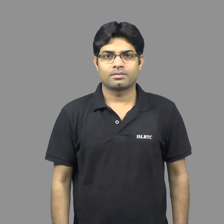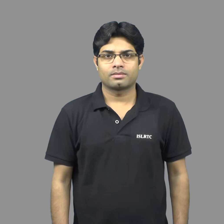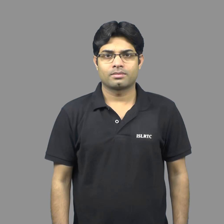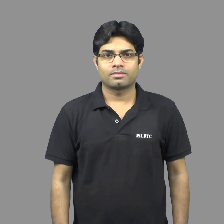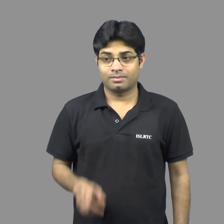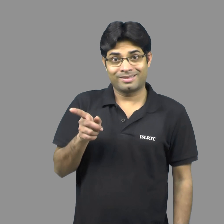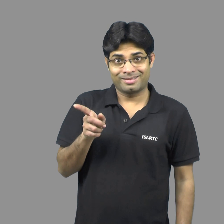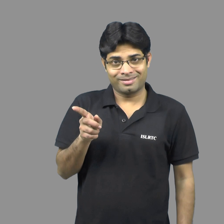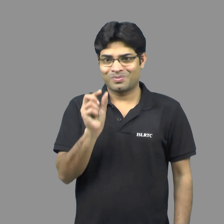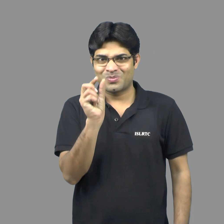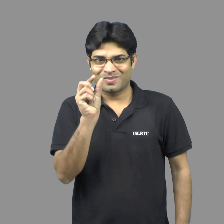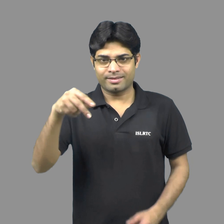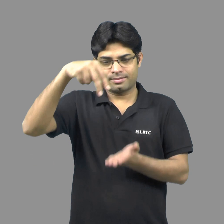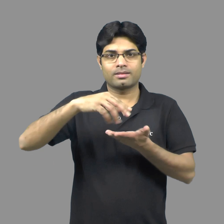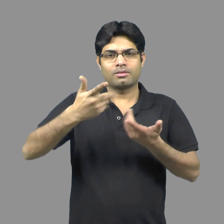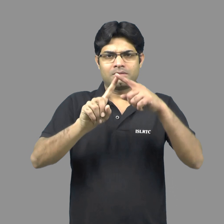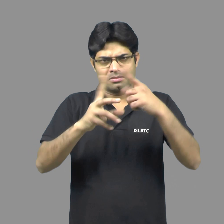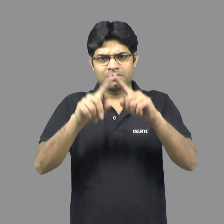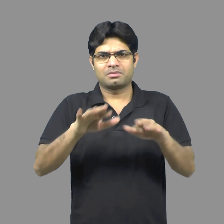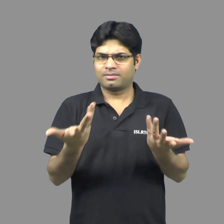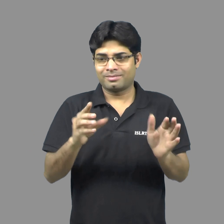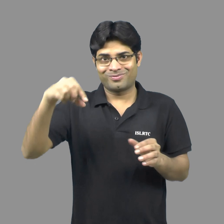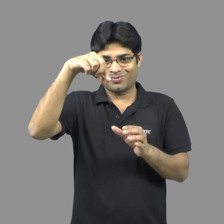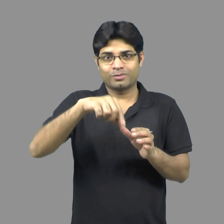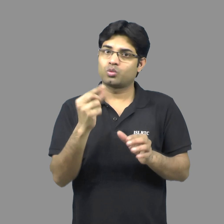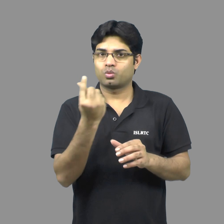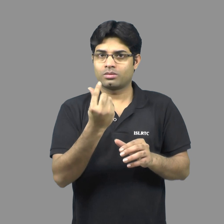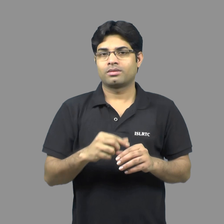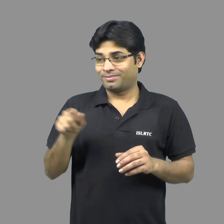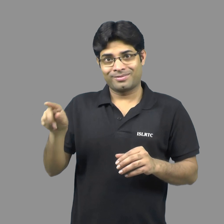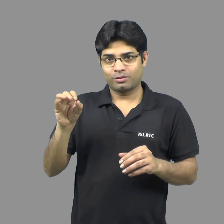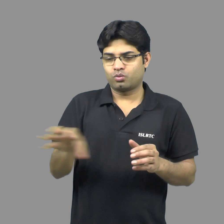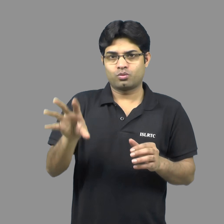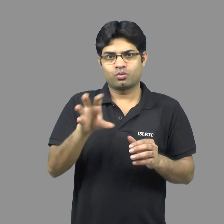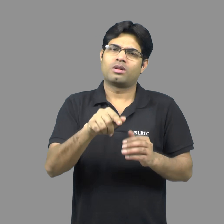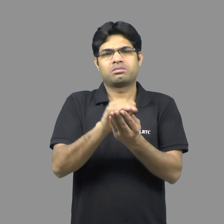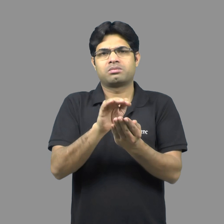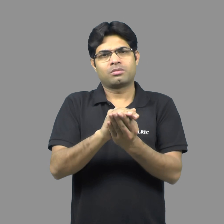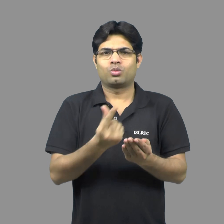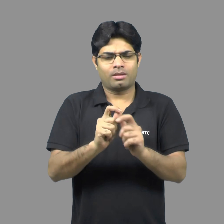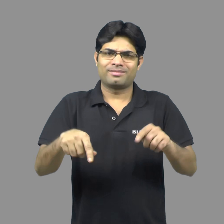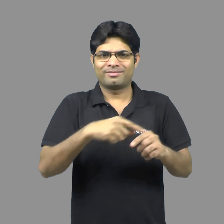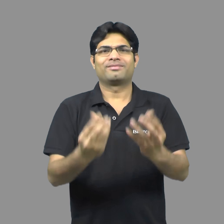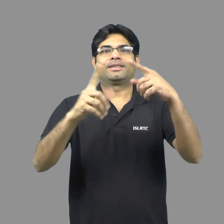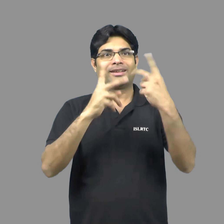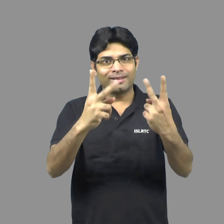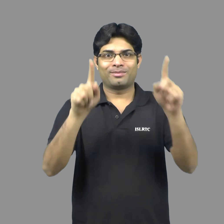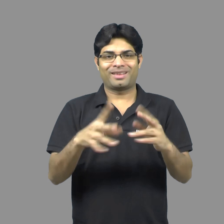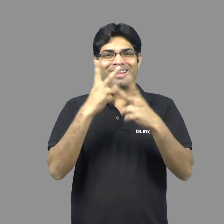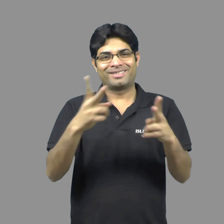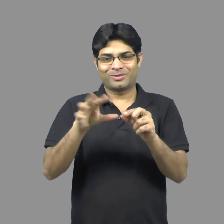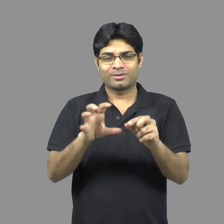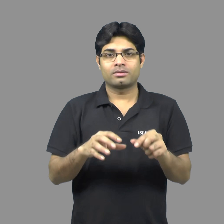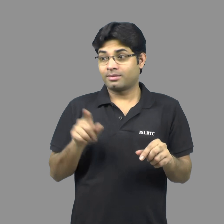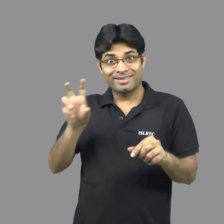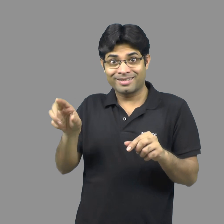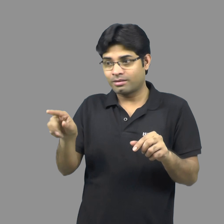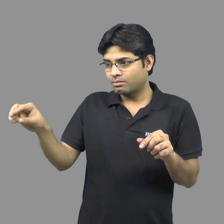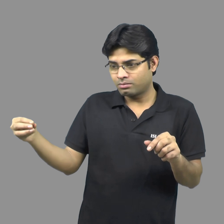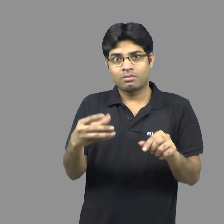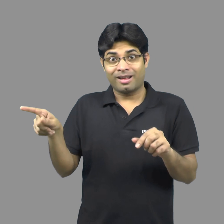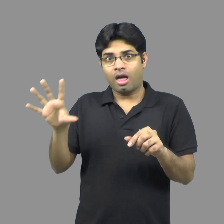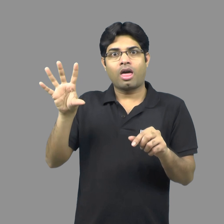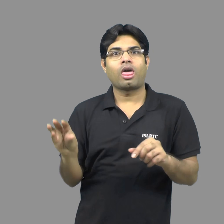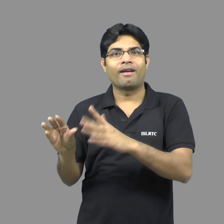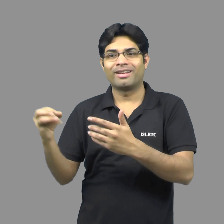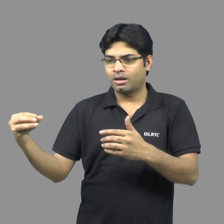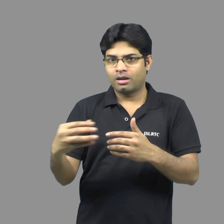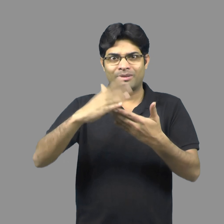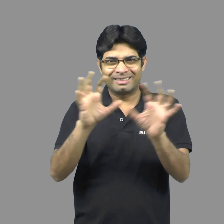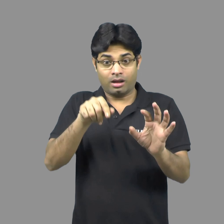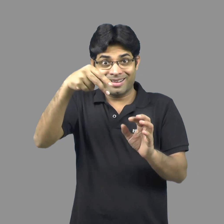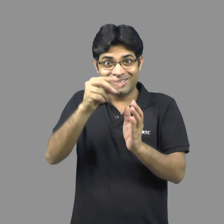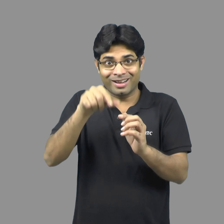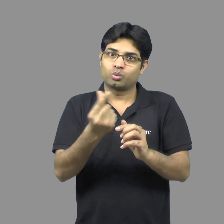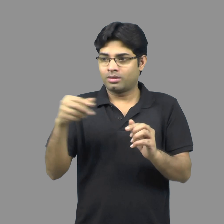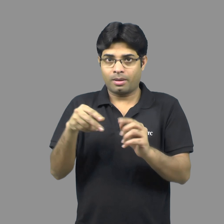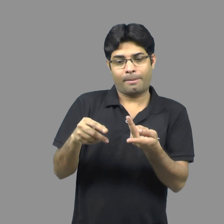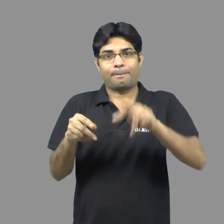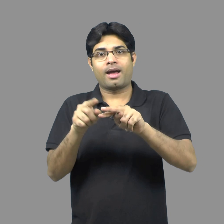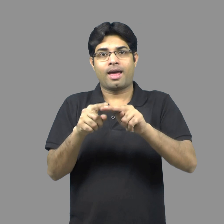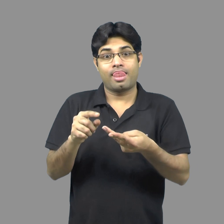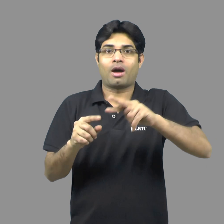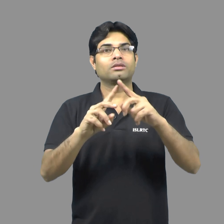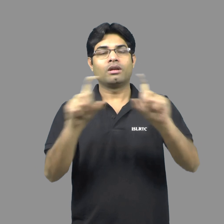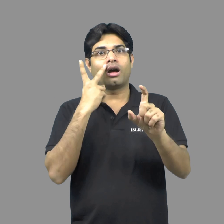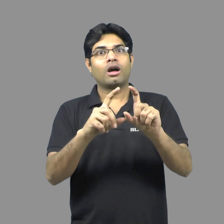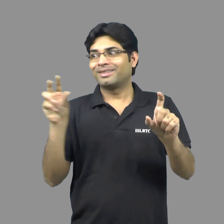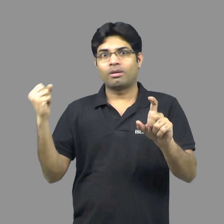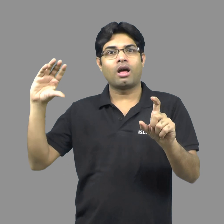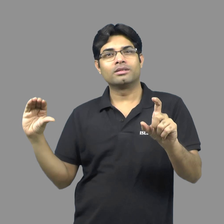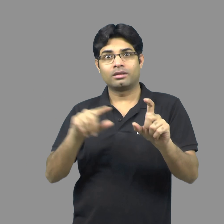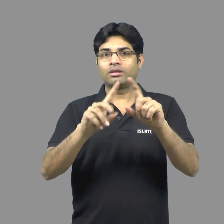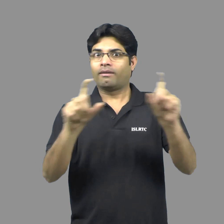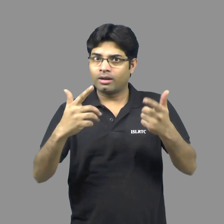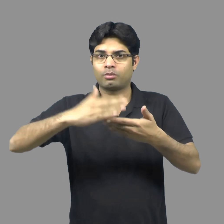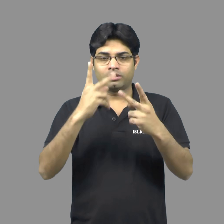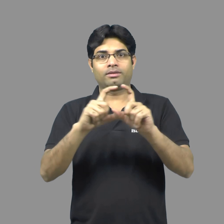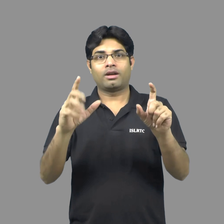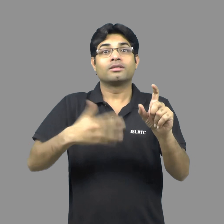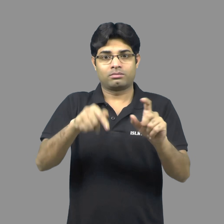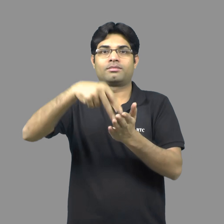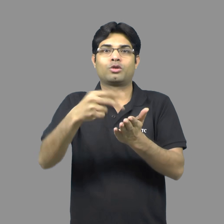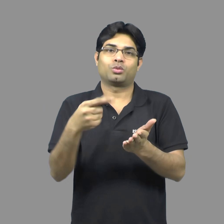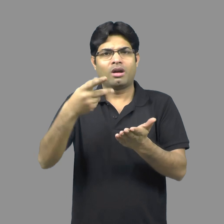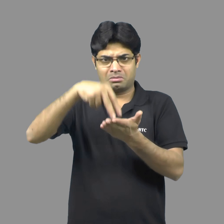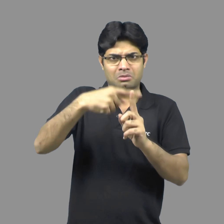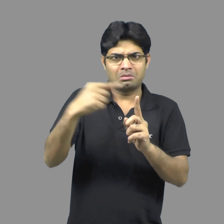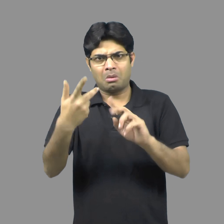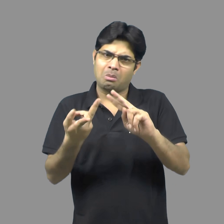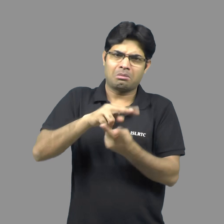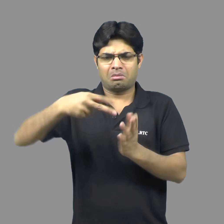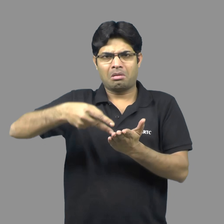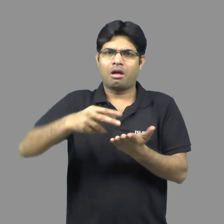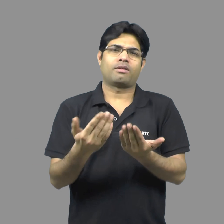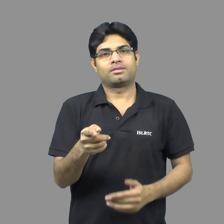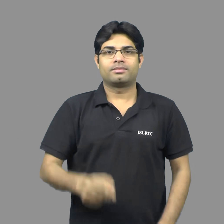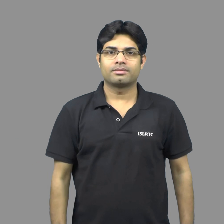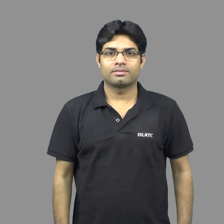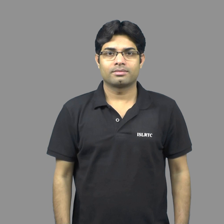Ceramic Disc Capacitor